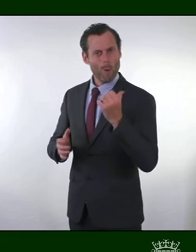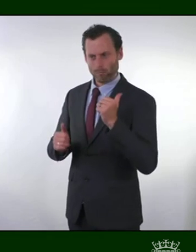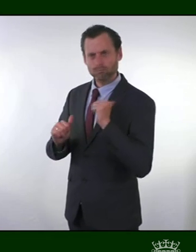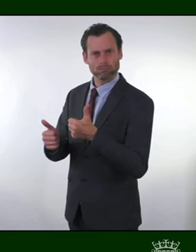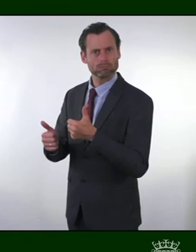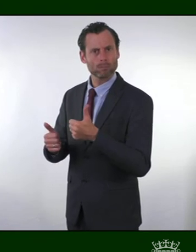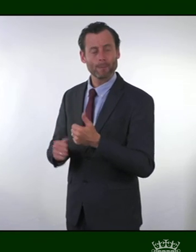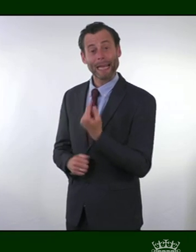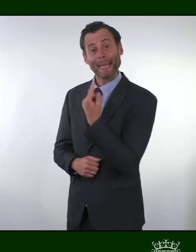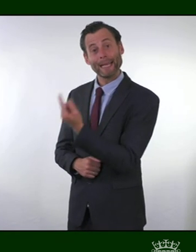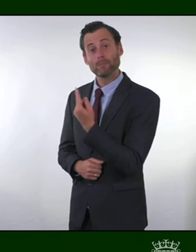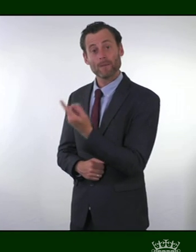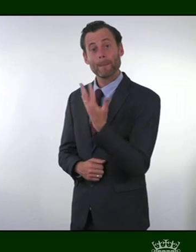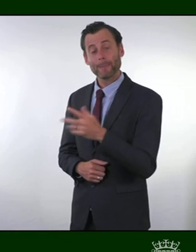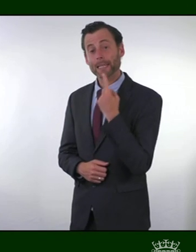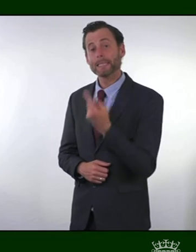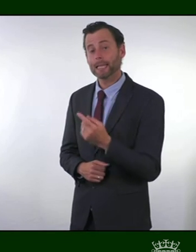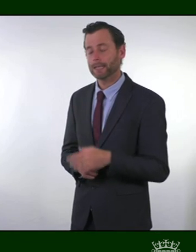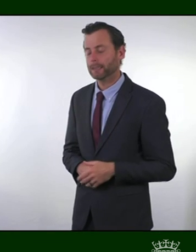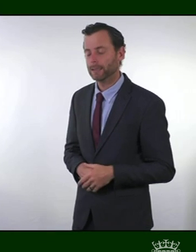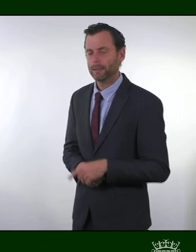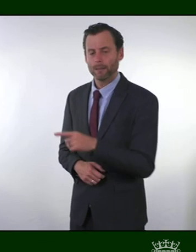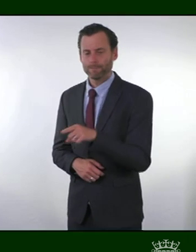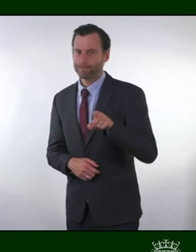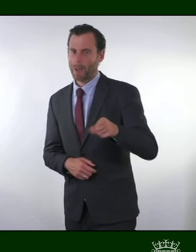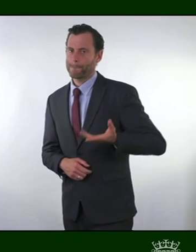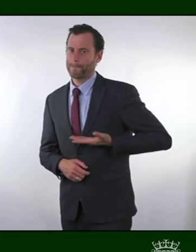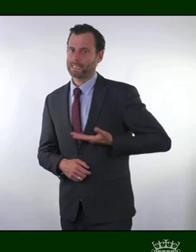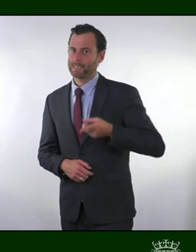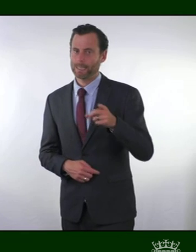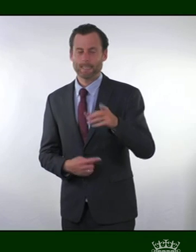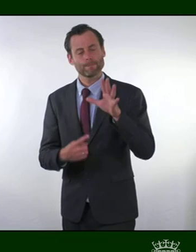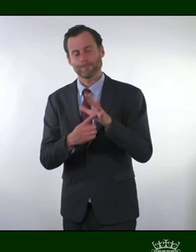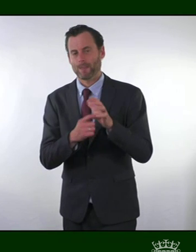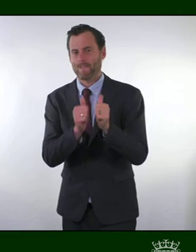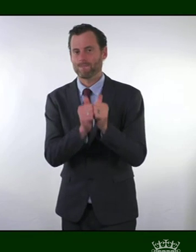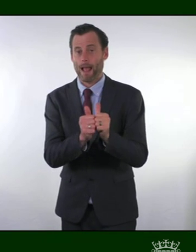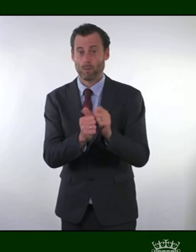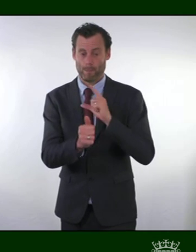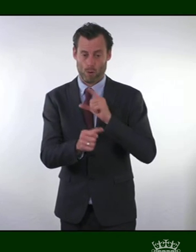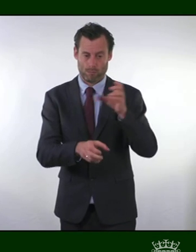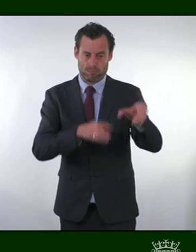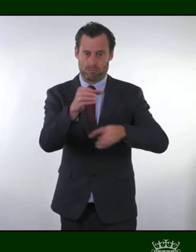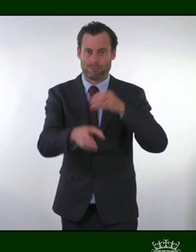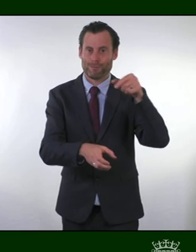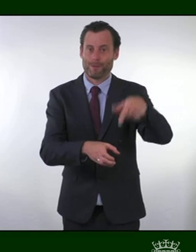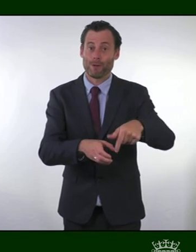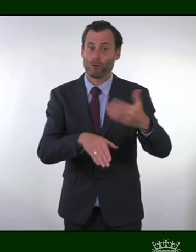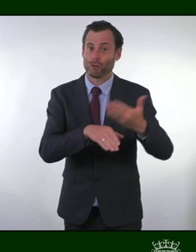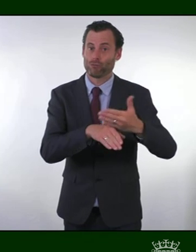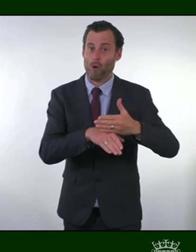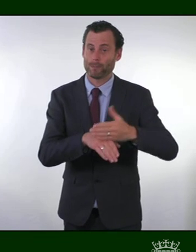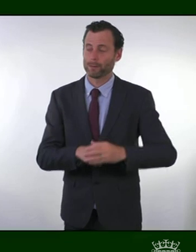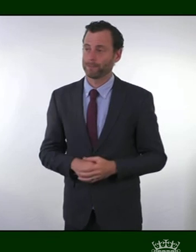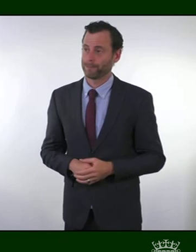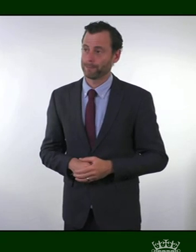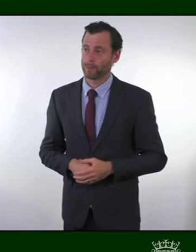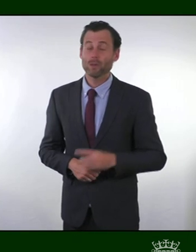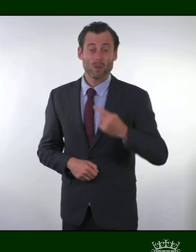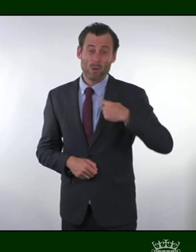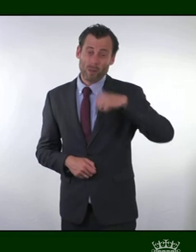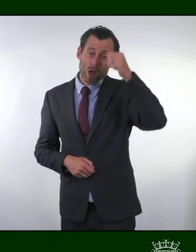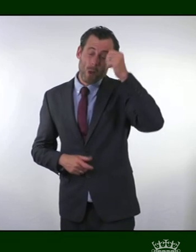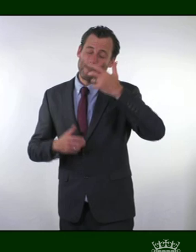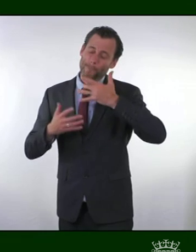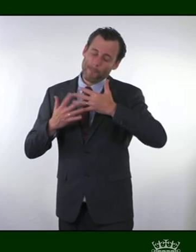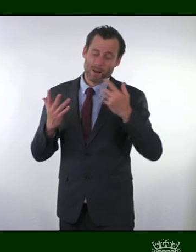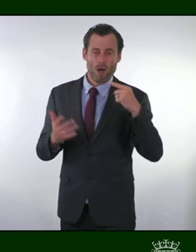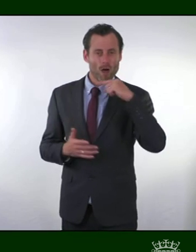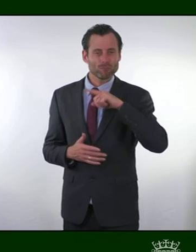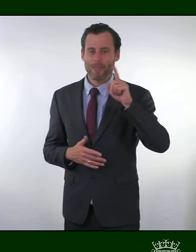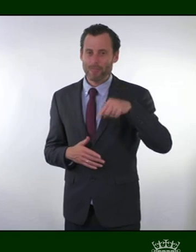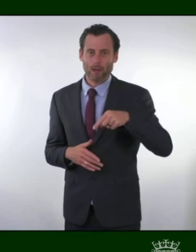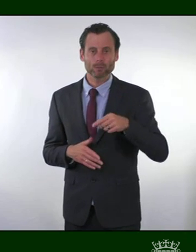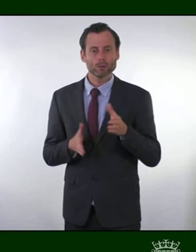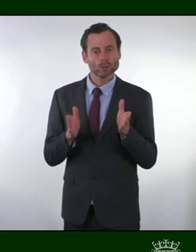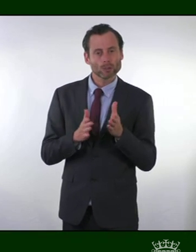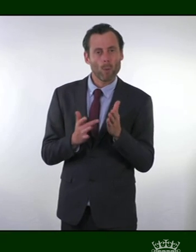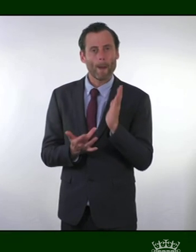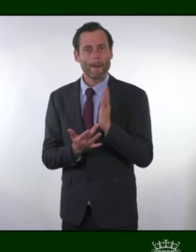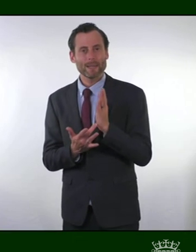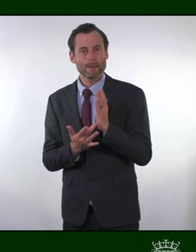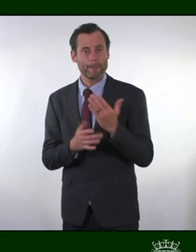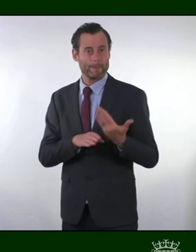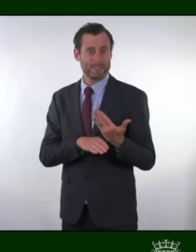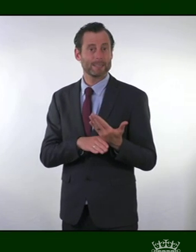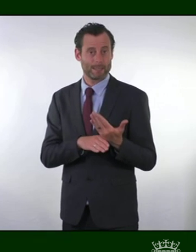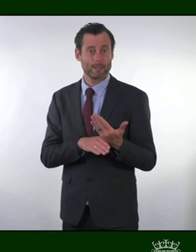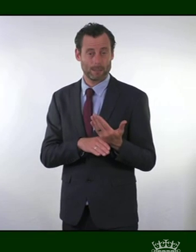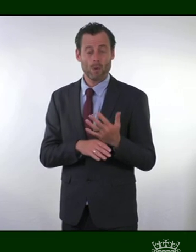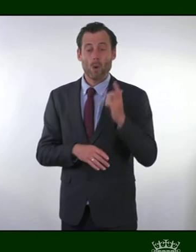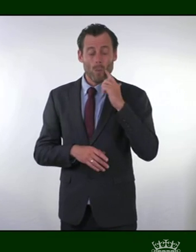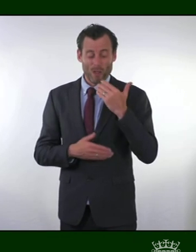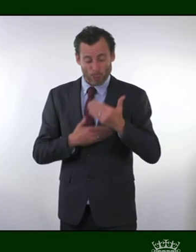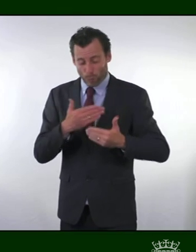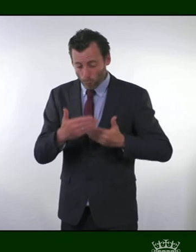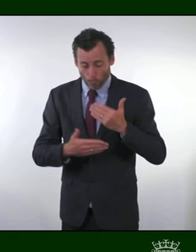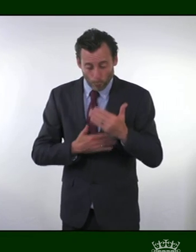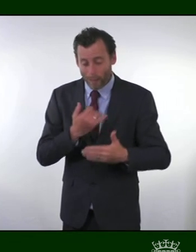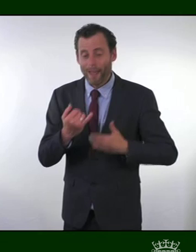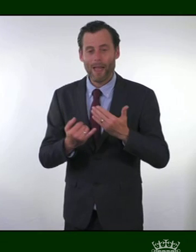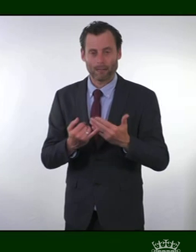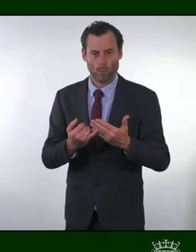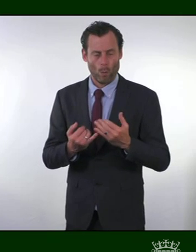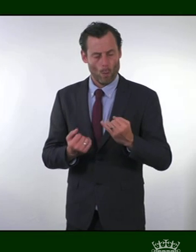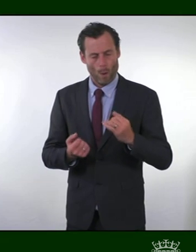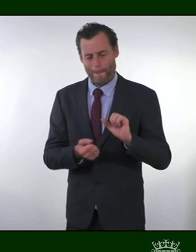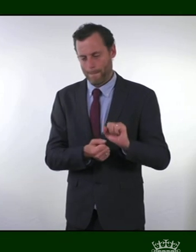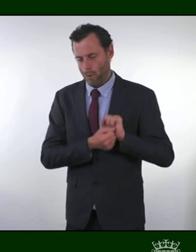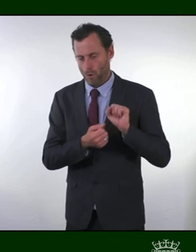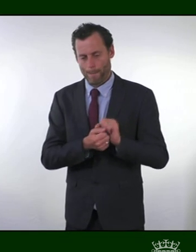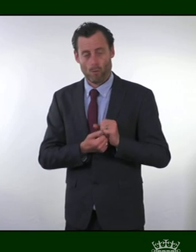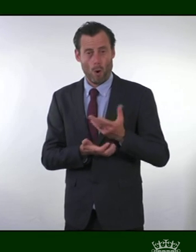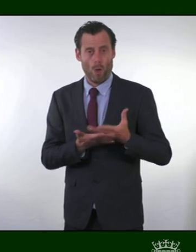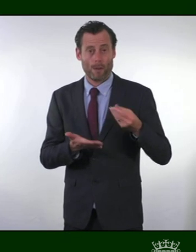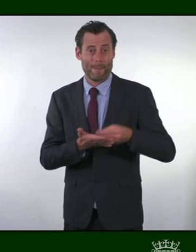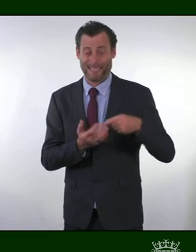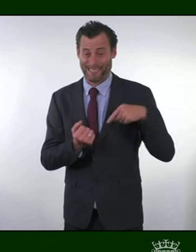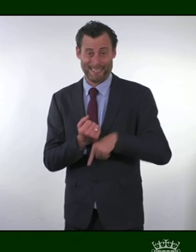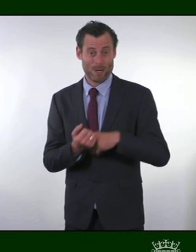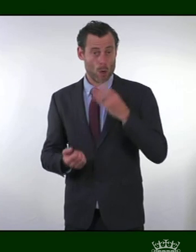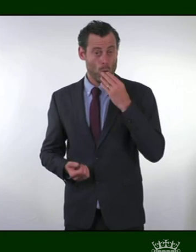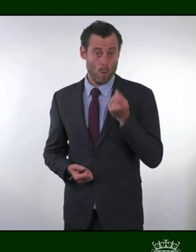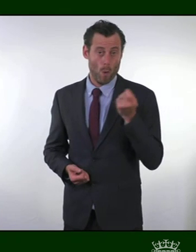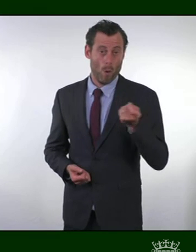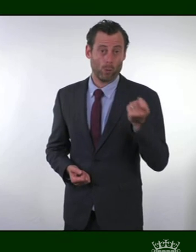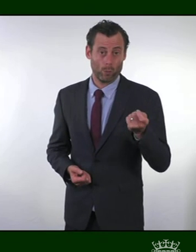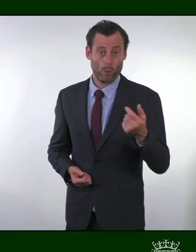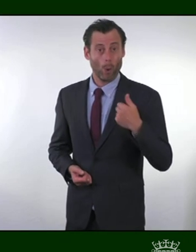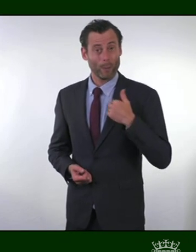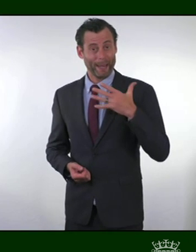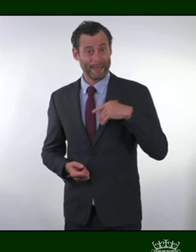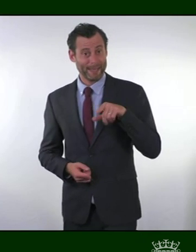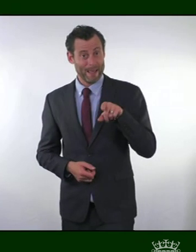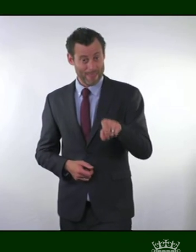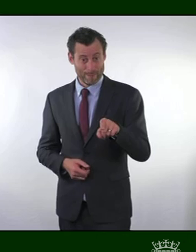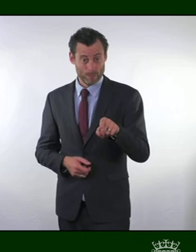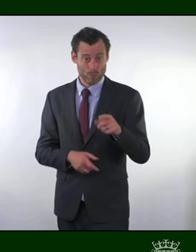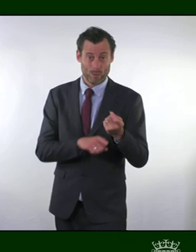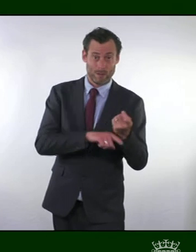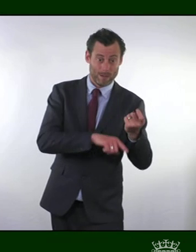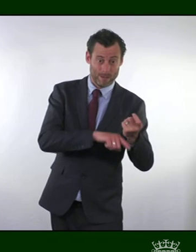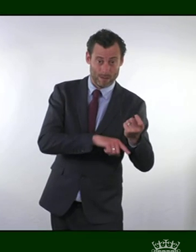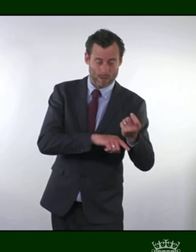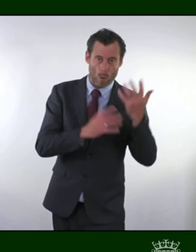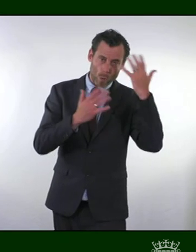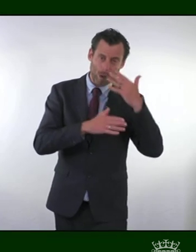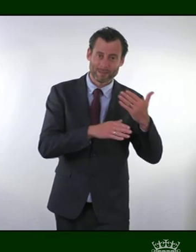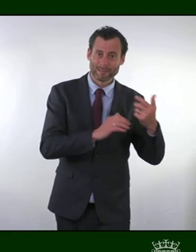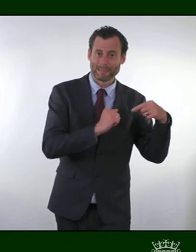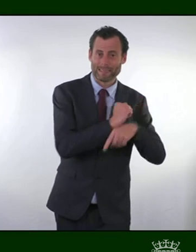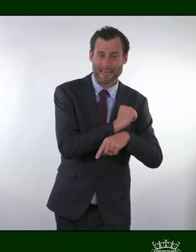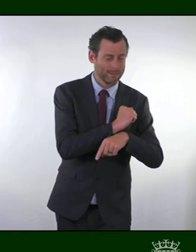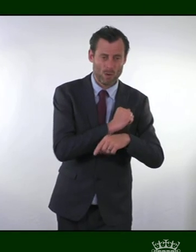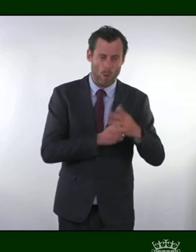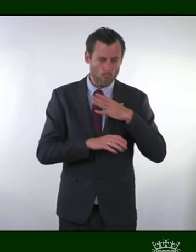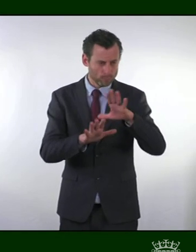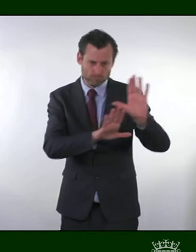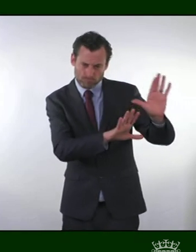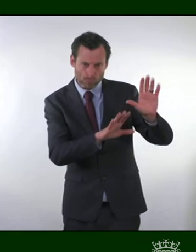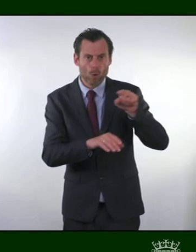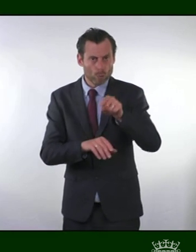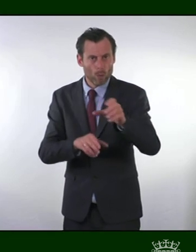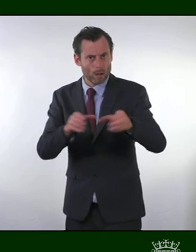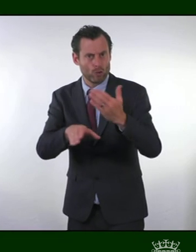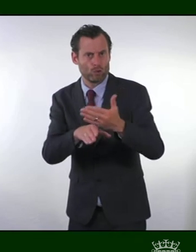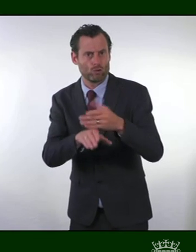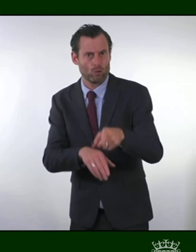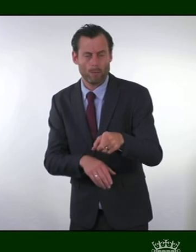He has rightly said that we look to businesses to grow the jobs of the future, yet we know that many hundreds of thousands of small and medium-sized enterprises will emerge from this crisis saddled with significant amounts of corporate debt, and we will look to them at that moment to be investing in jobs and growth, rather than being concerned about de-leveraging and shoring up their balance sheets.